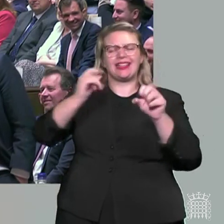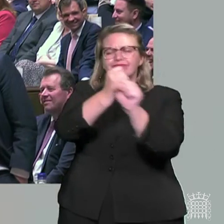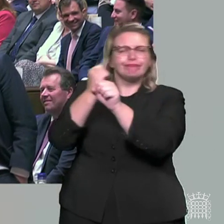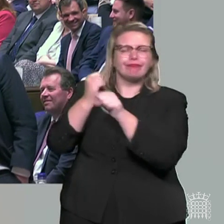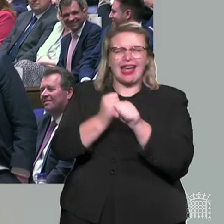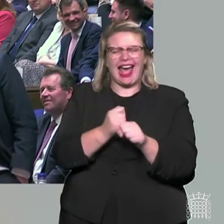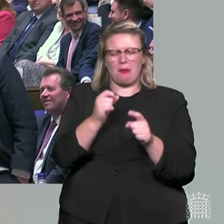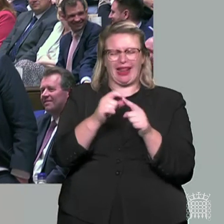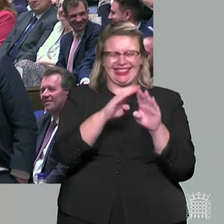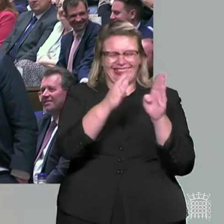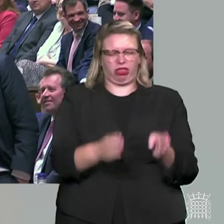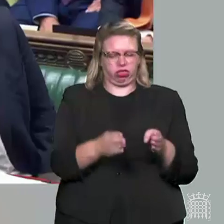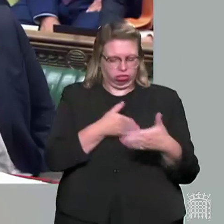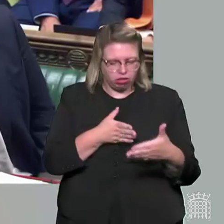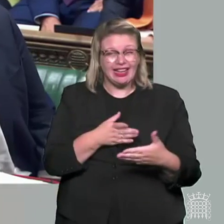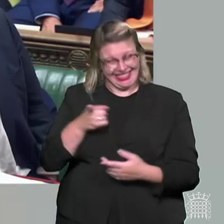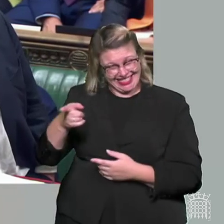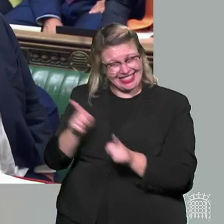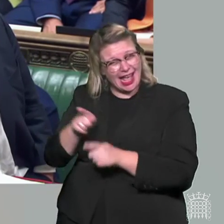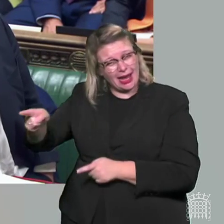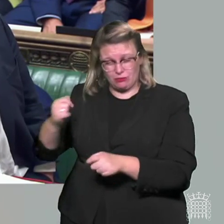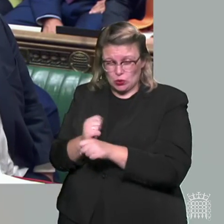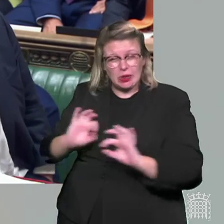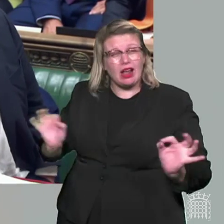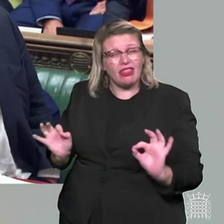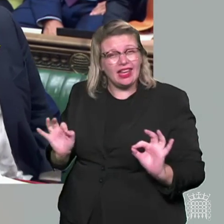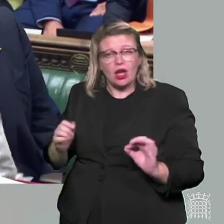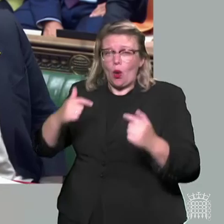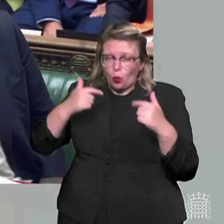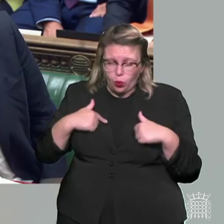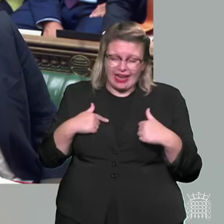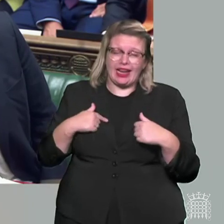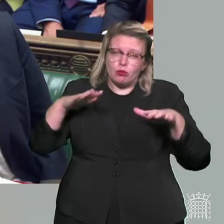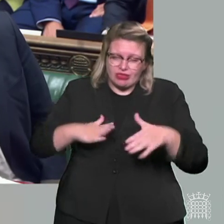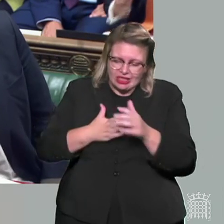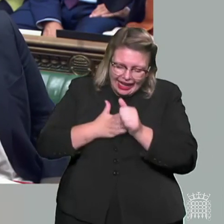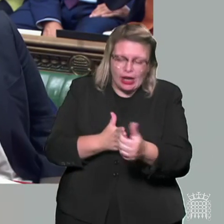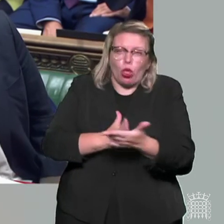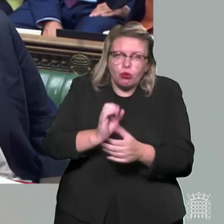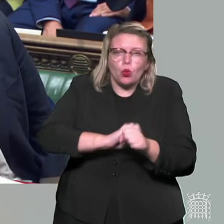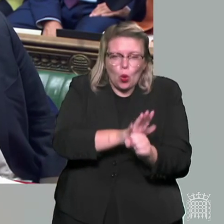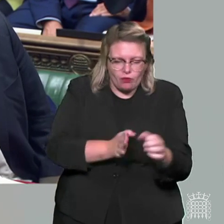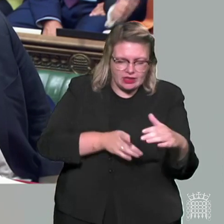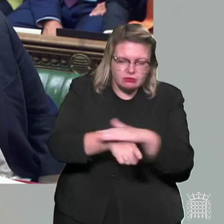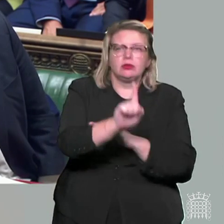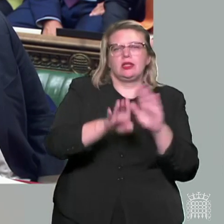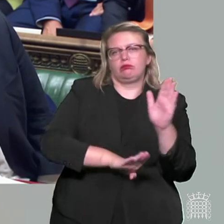We got Brexit done; he voted against it 48 times. We got this country fast out of covid, in spite of everything, when he would have kept us in lockdown.